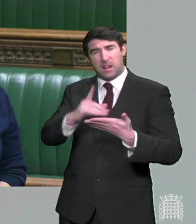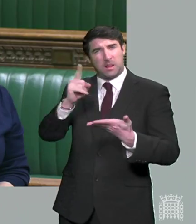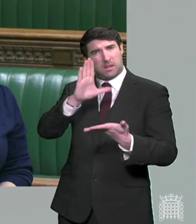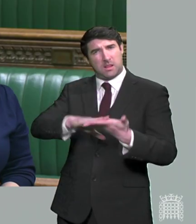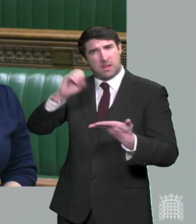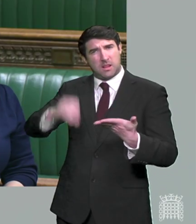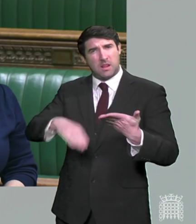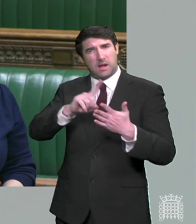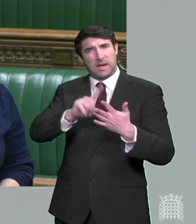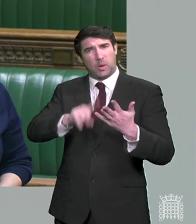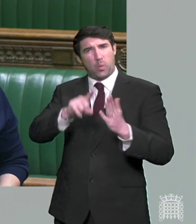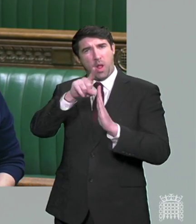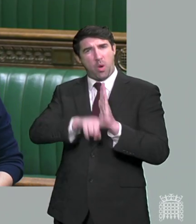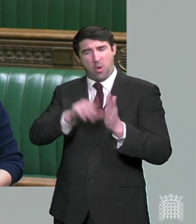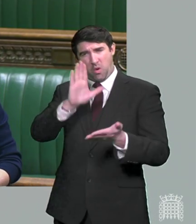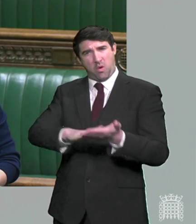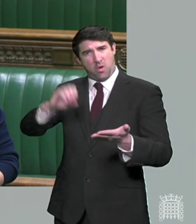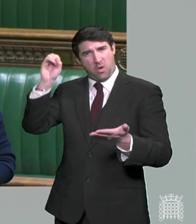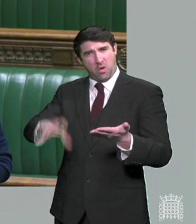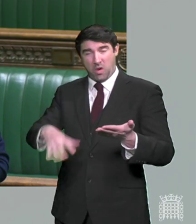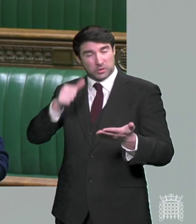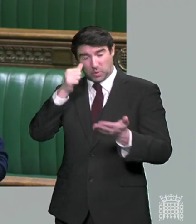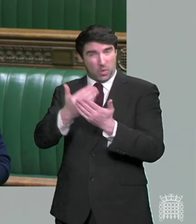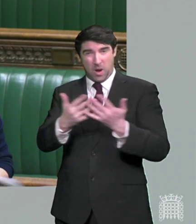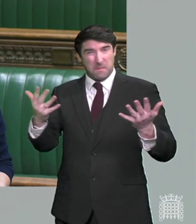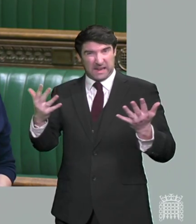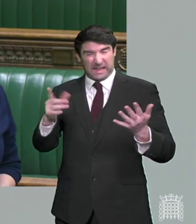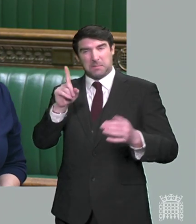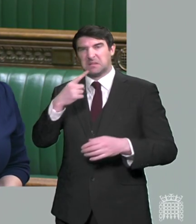We do not know how many laws will be affected by it, although we know it will be in the thousands.